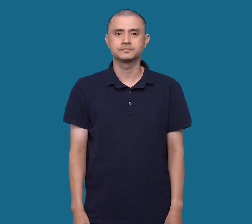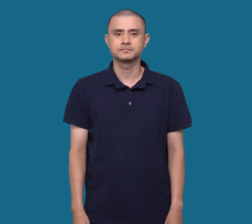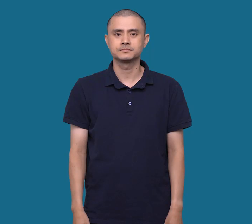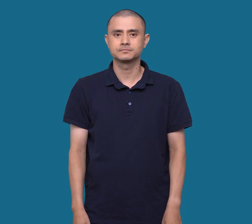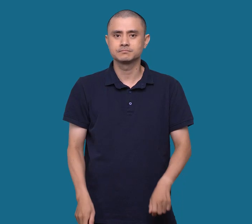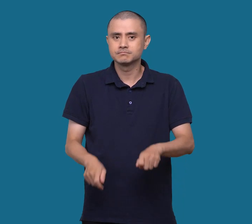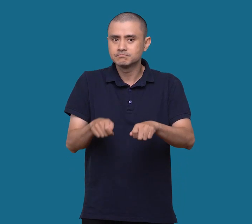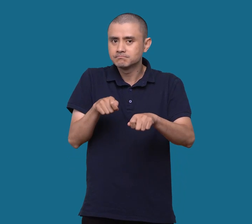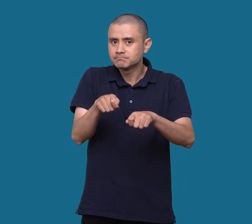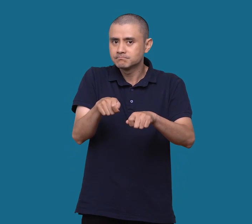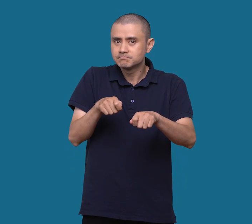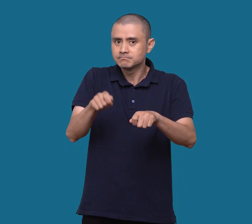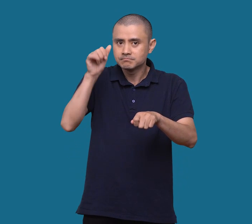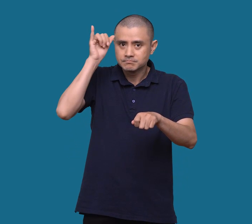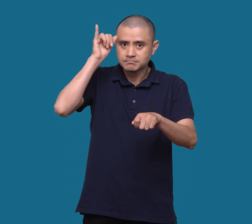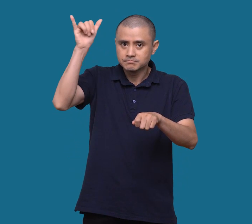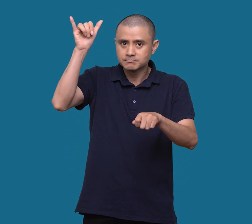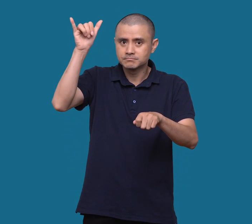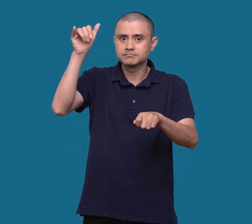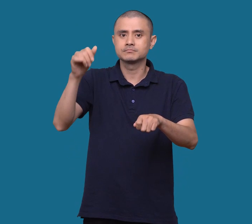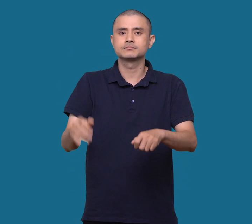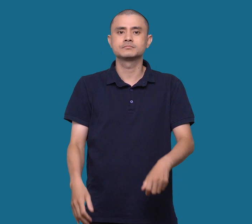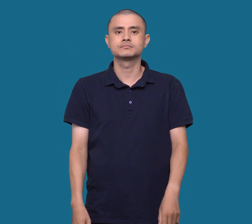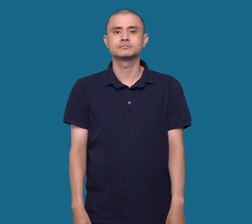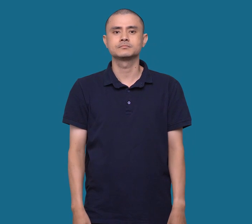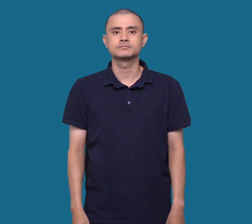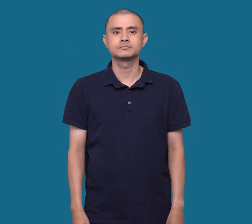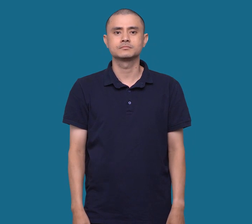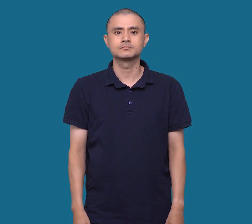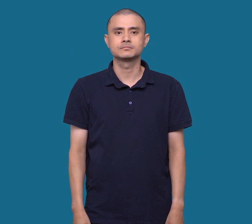bít tết (bò)